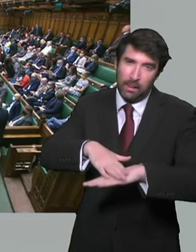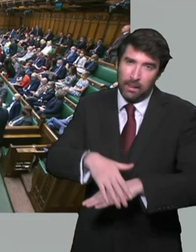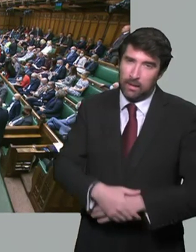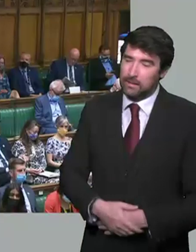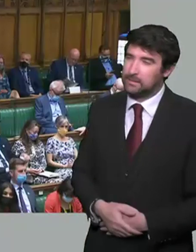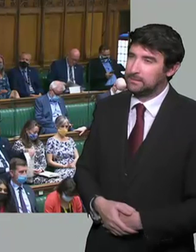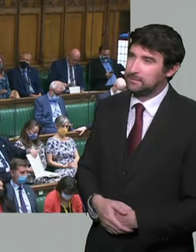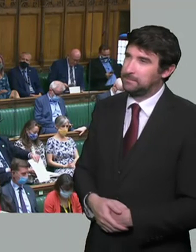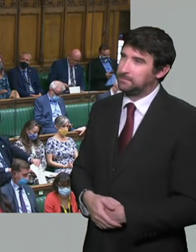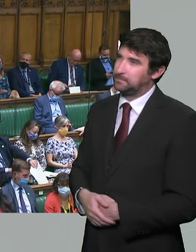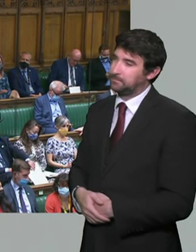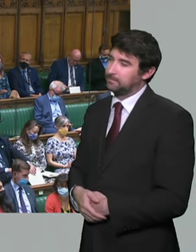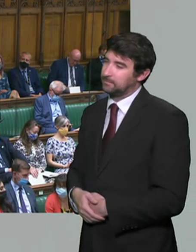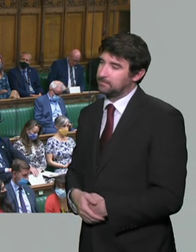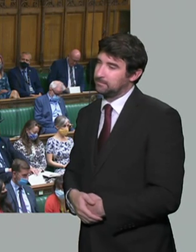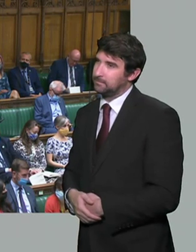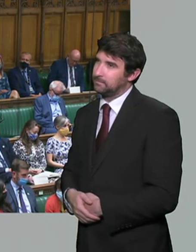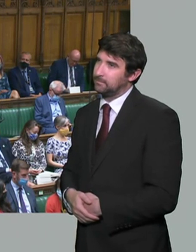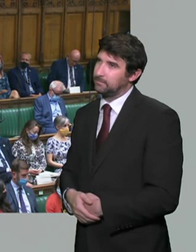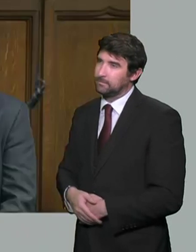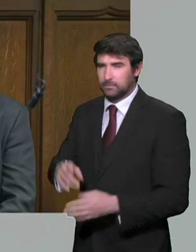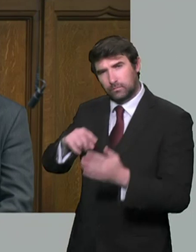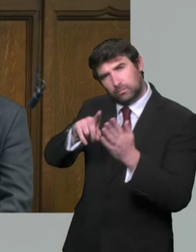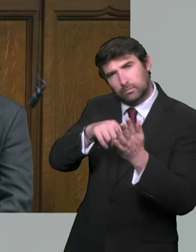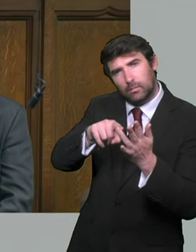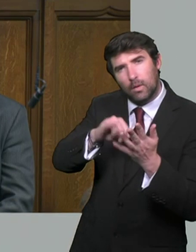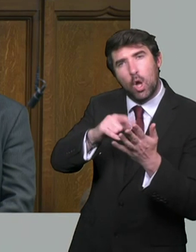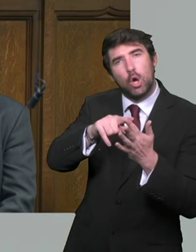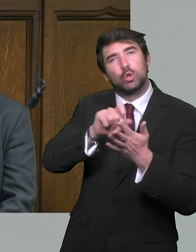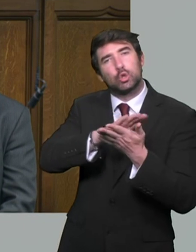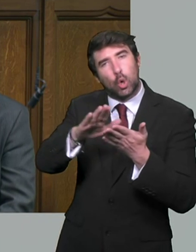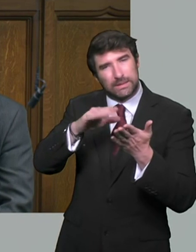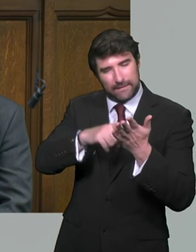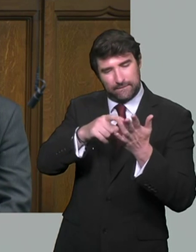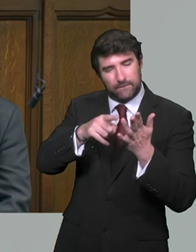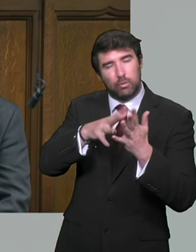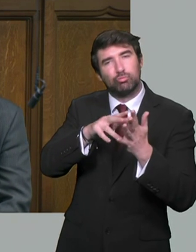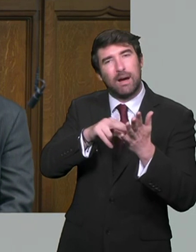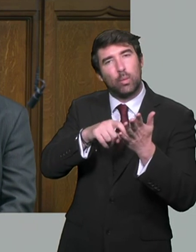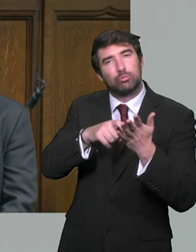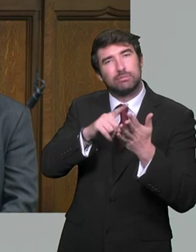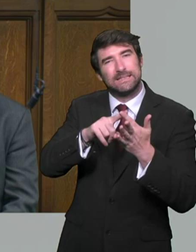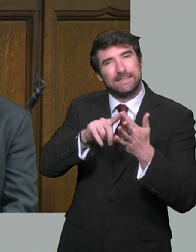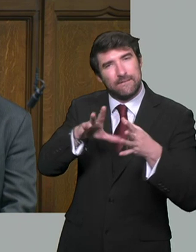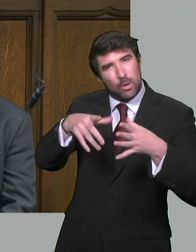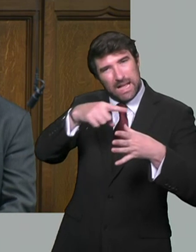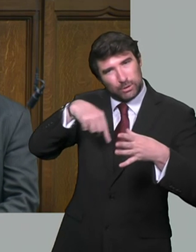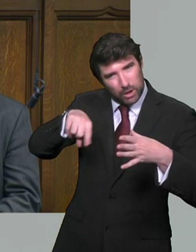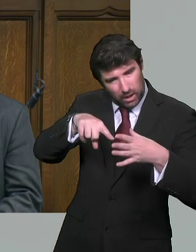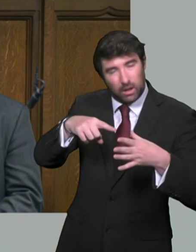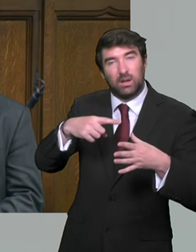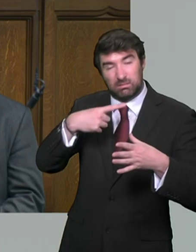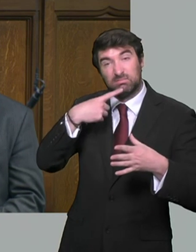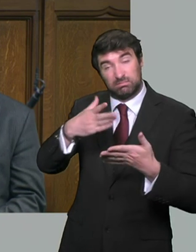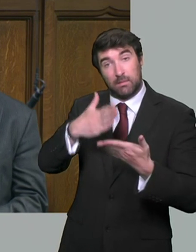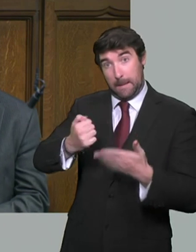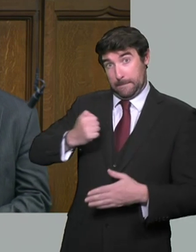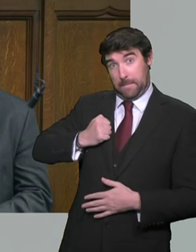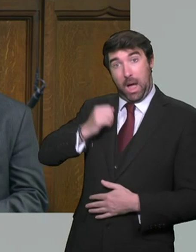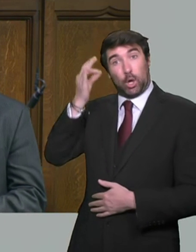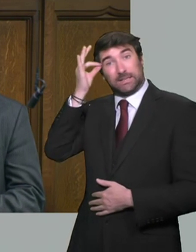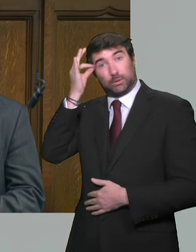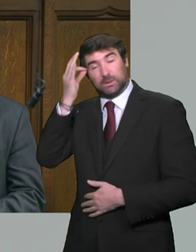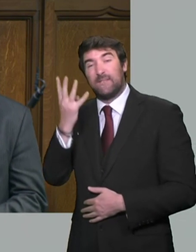According to the Joseph Rowntree Foundation, my constituency is the fourth most affected by the cut in working tax credit and universal credit.